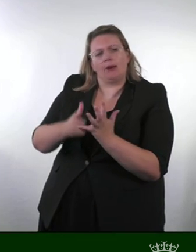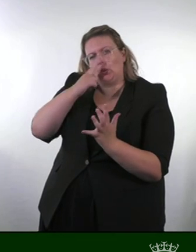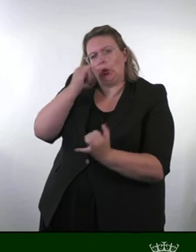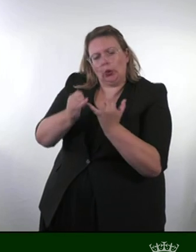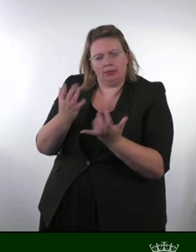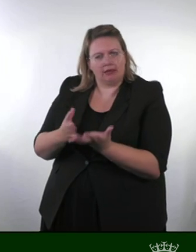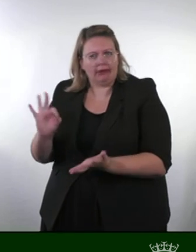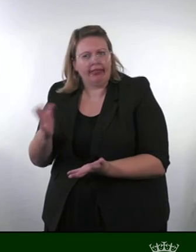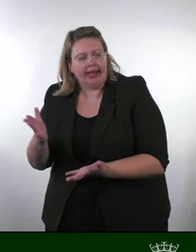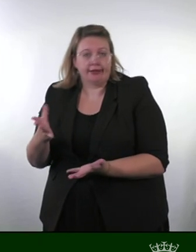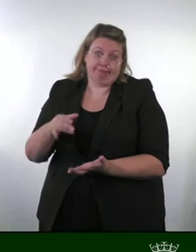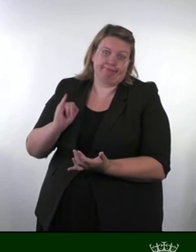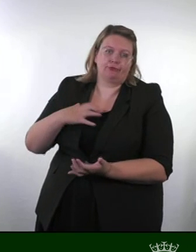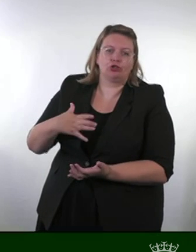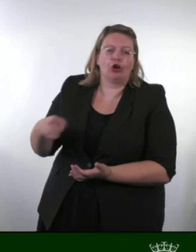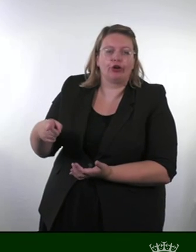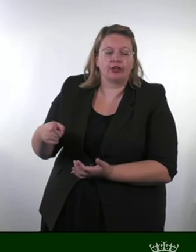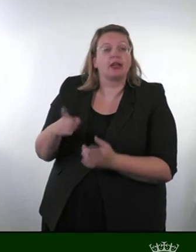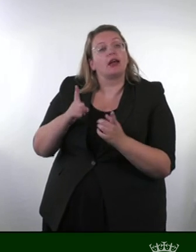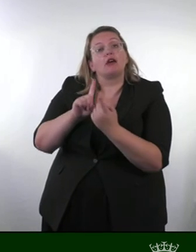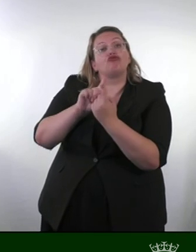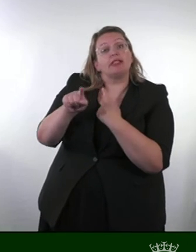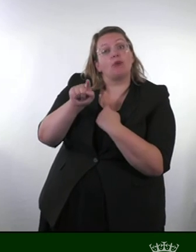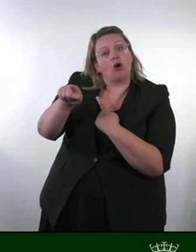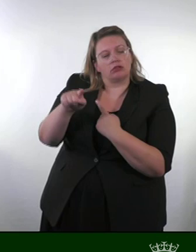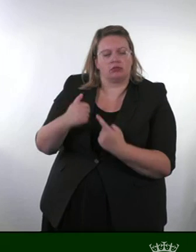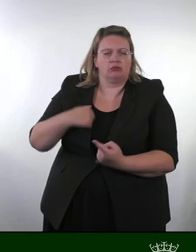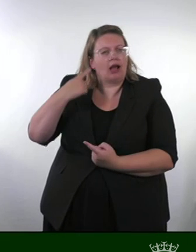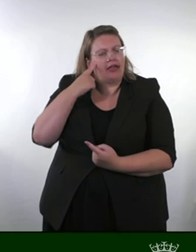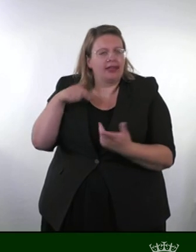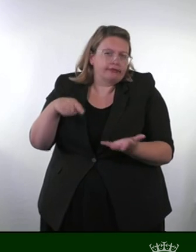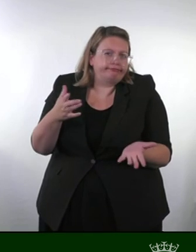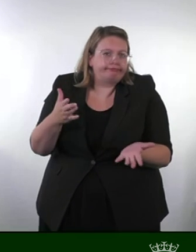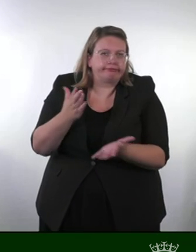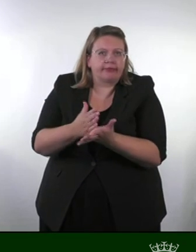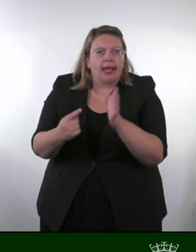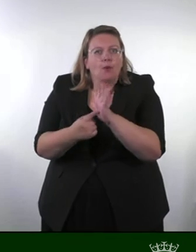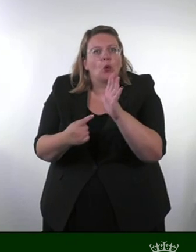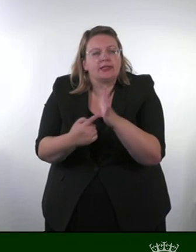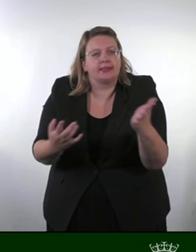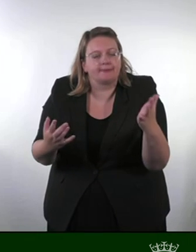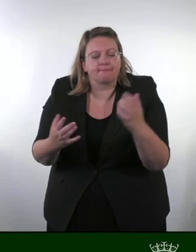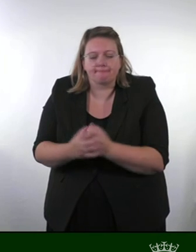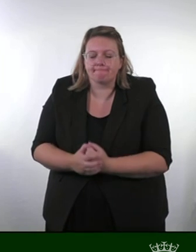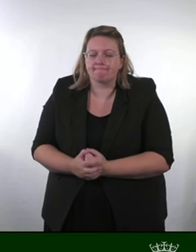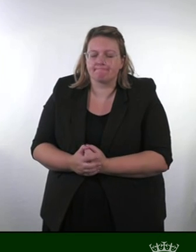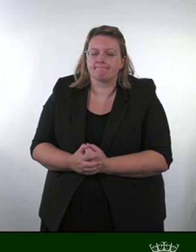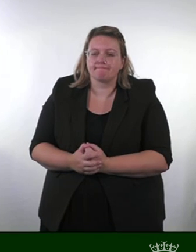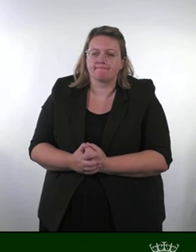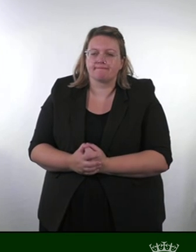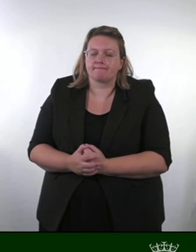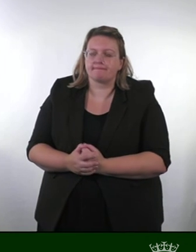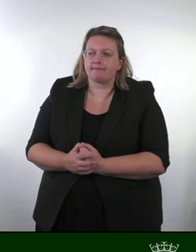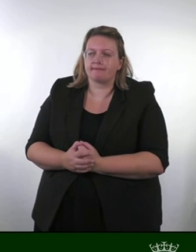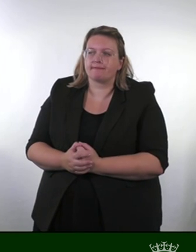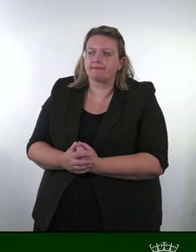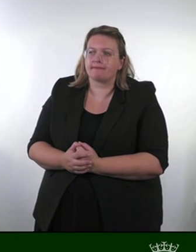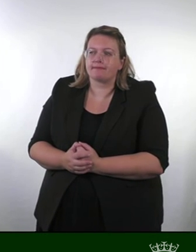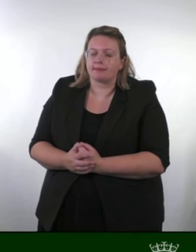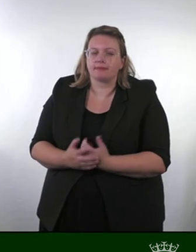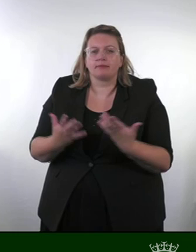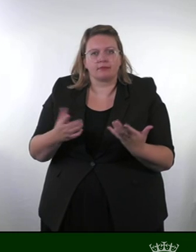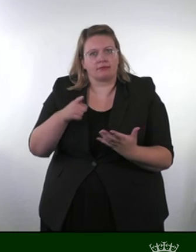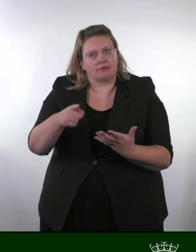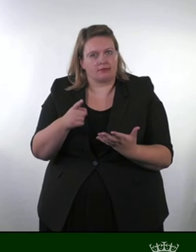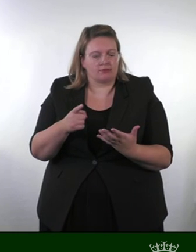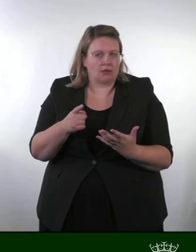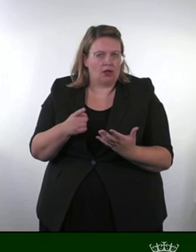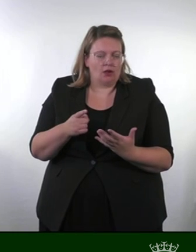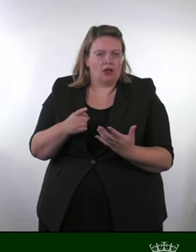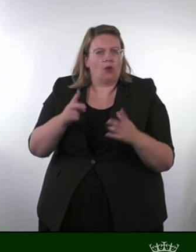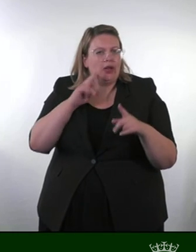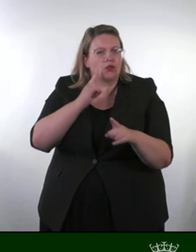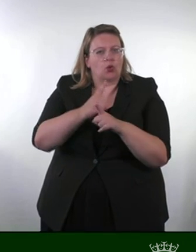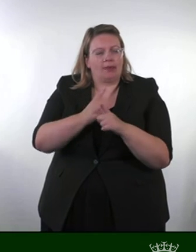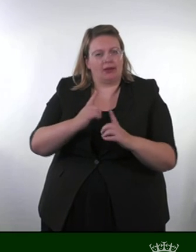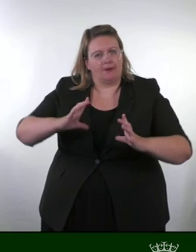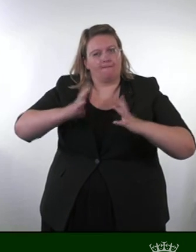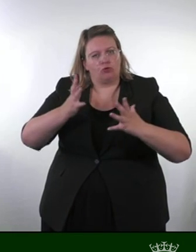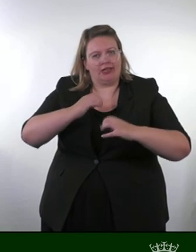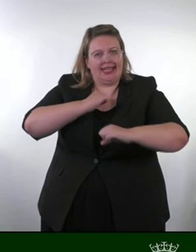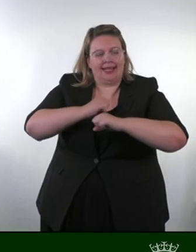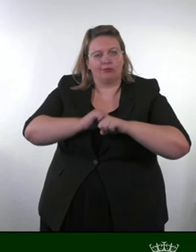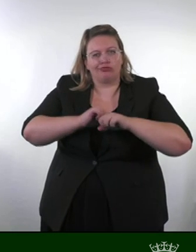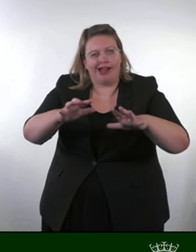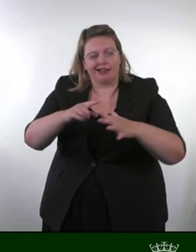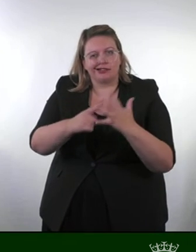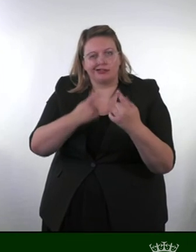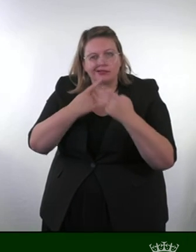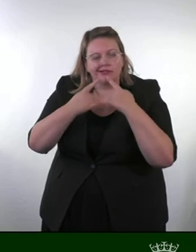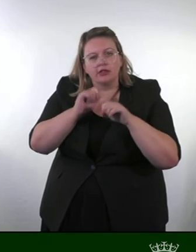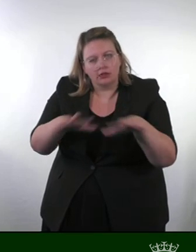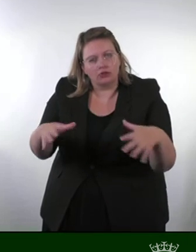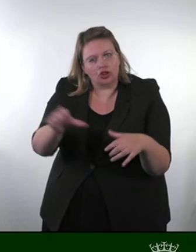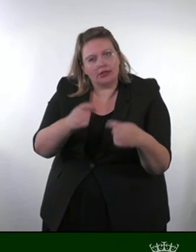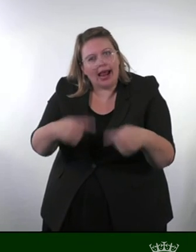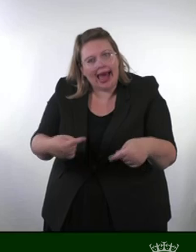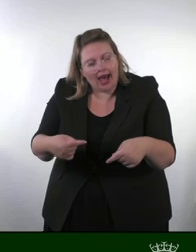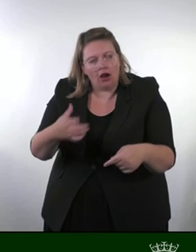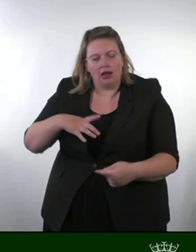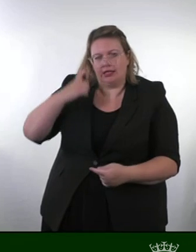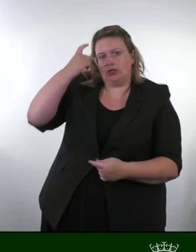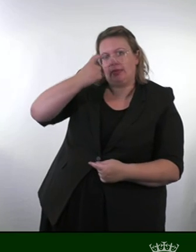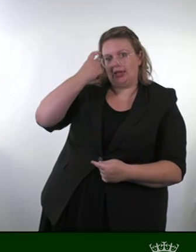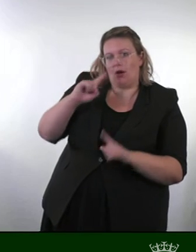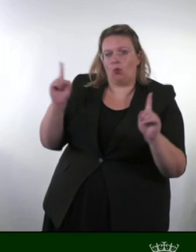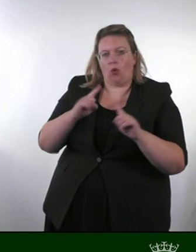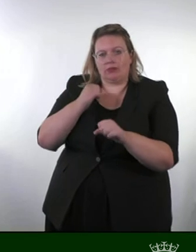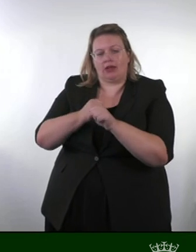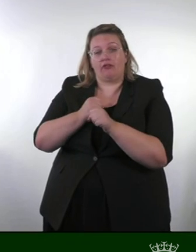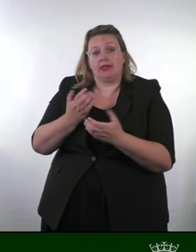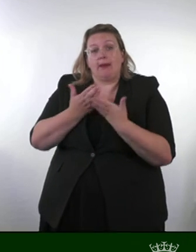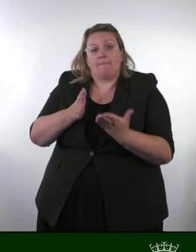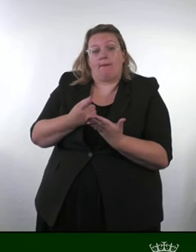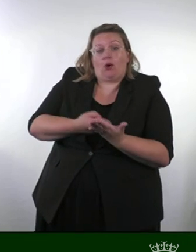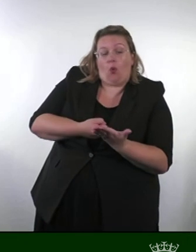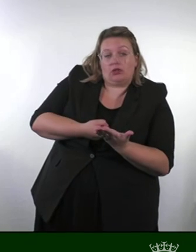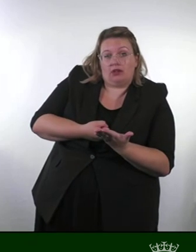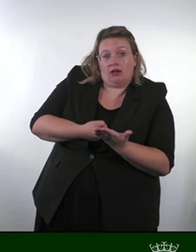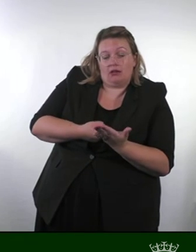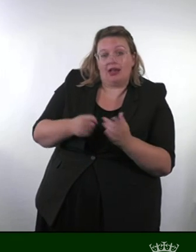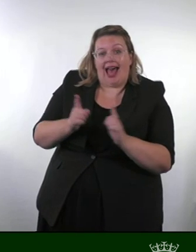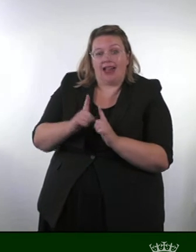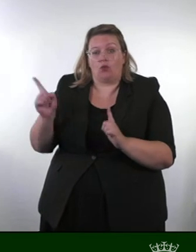To answer my right honourable Friend’s point directly, I do think it is important now, given the weight of the economic interests that were under threat and the threat to the freedom of the press, that we look at what we can do under public order and, indeed, under the law on nuisance.